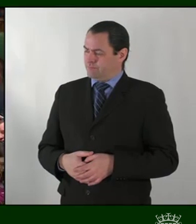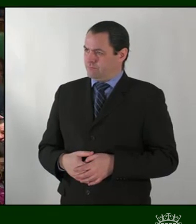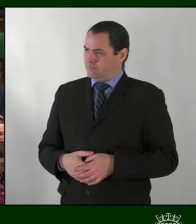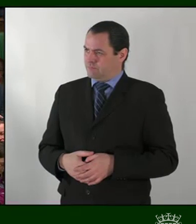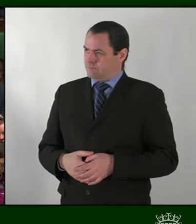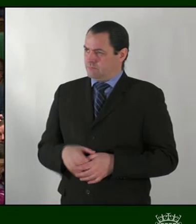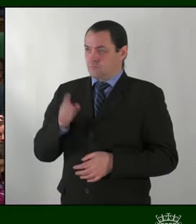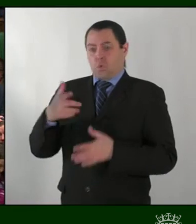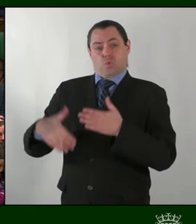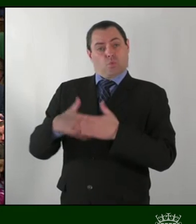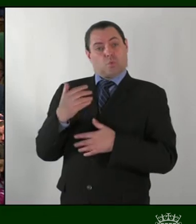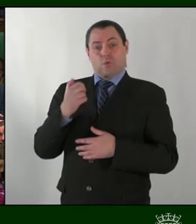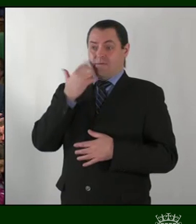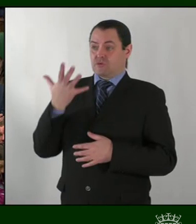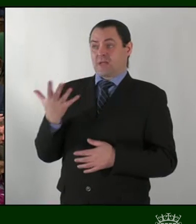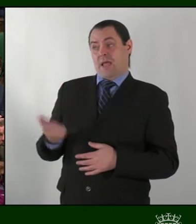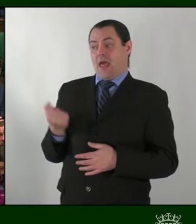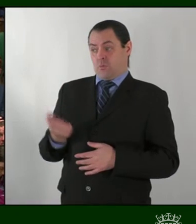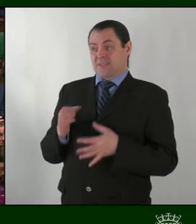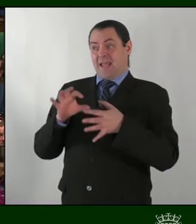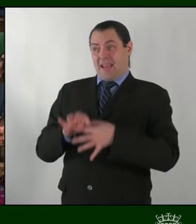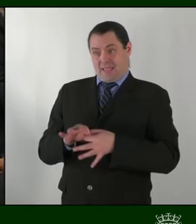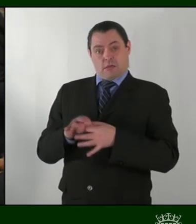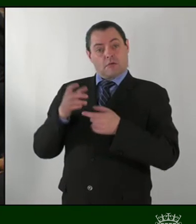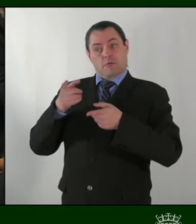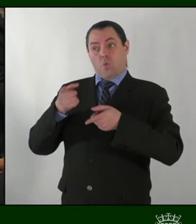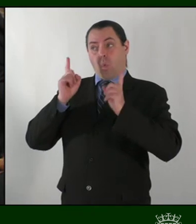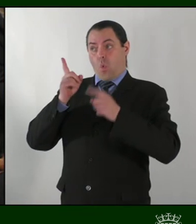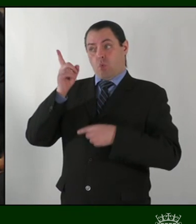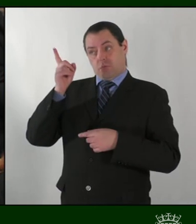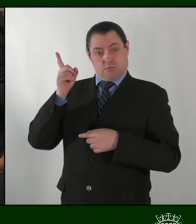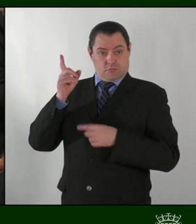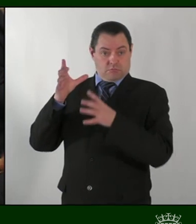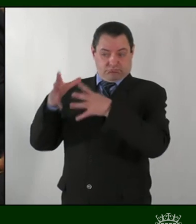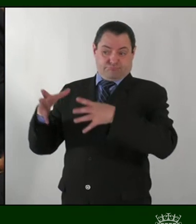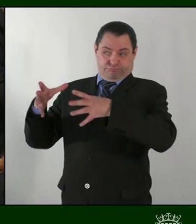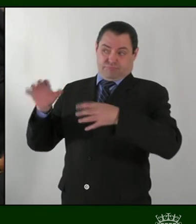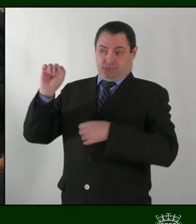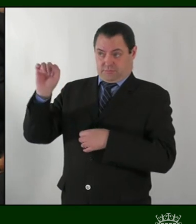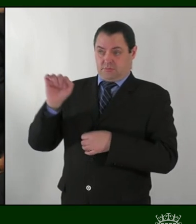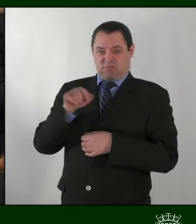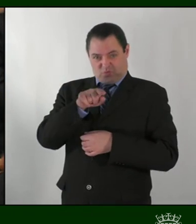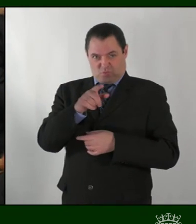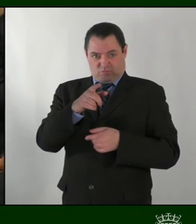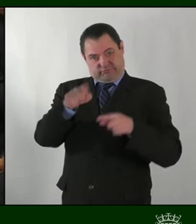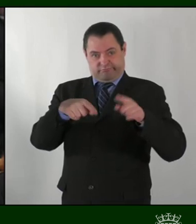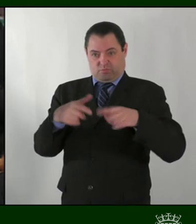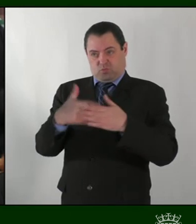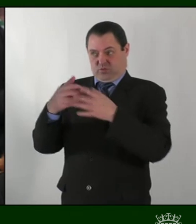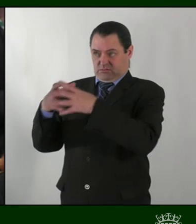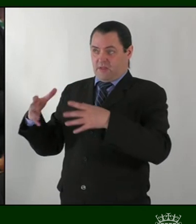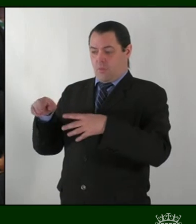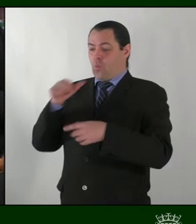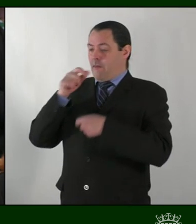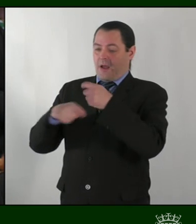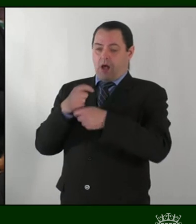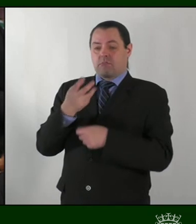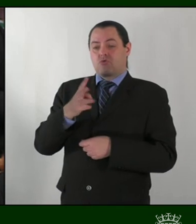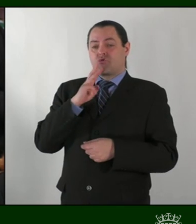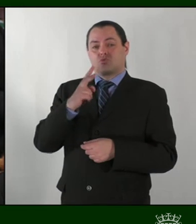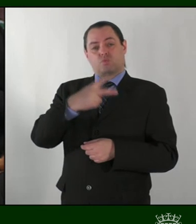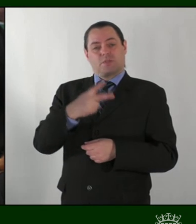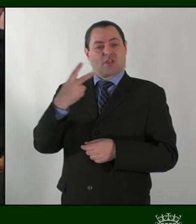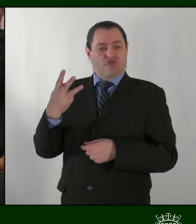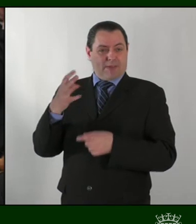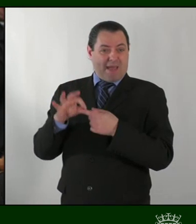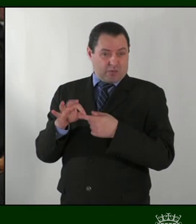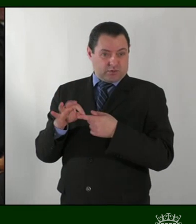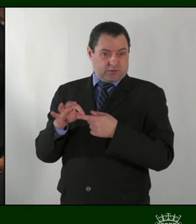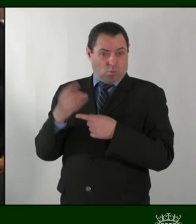The new daily allowance for the unelected and unaccountable peers being stuffed into the House of Lords by the Prime Minister is set to rise to £323.